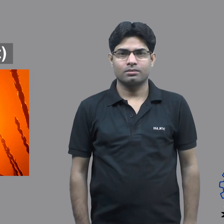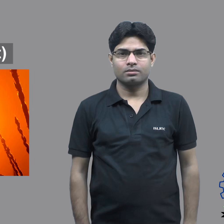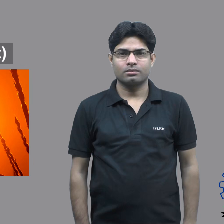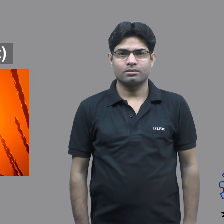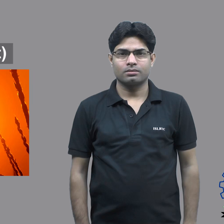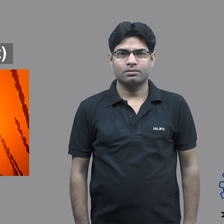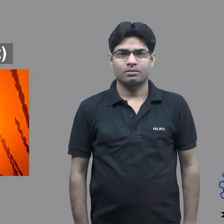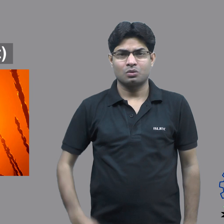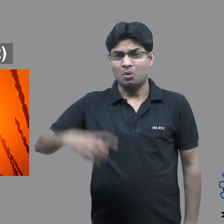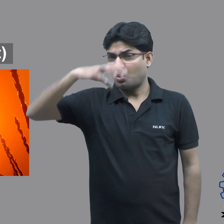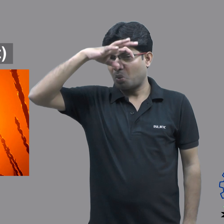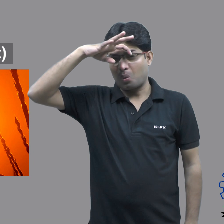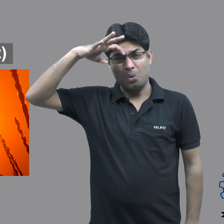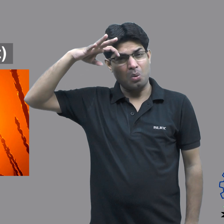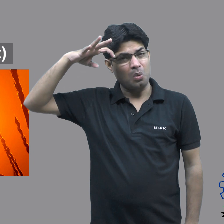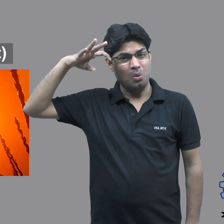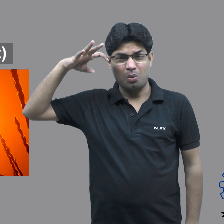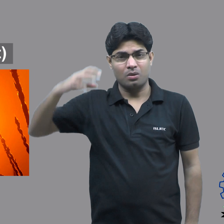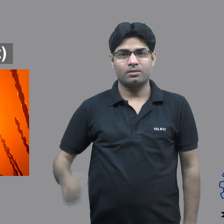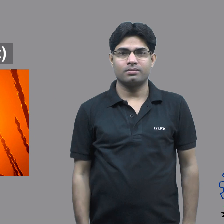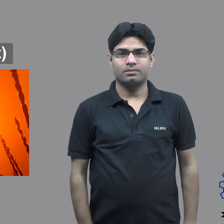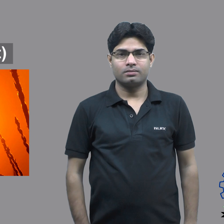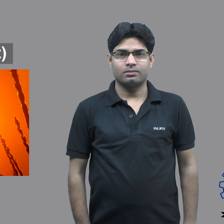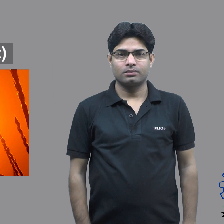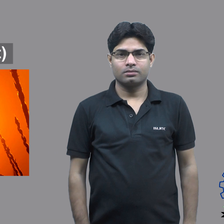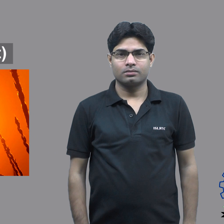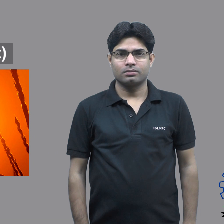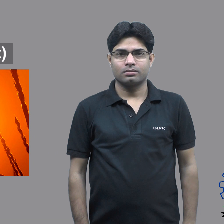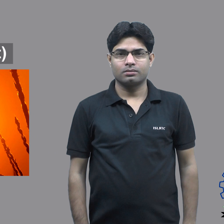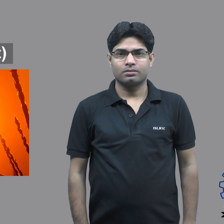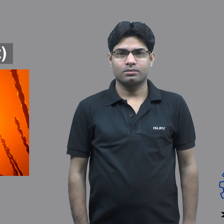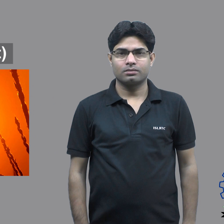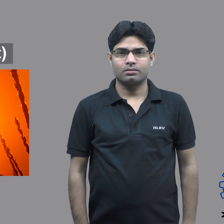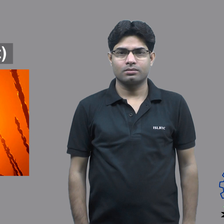Hot (Very Hot)